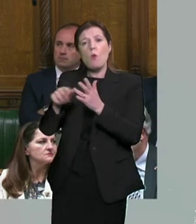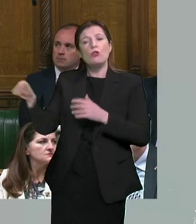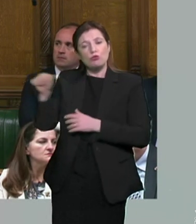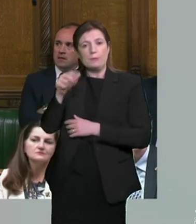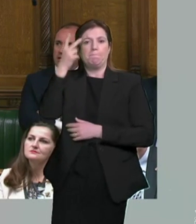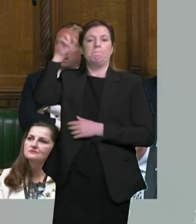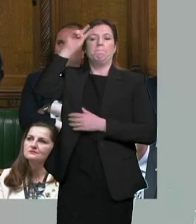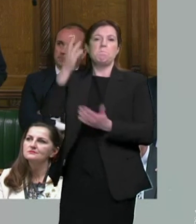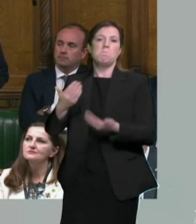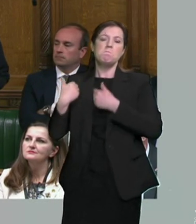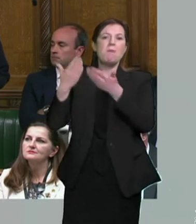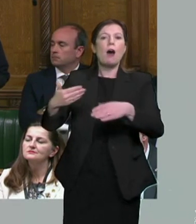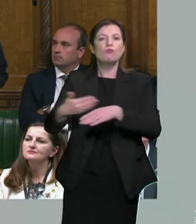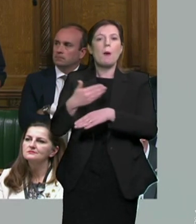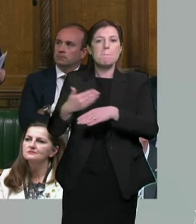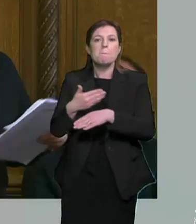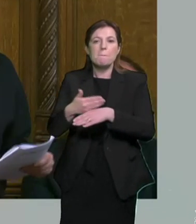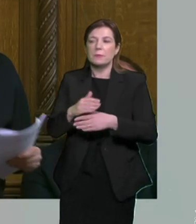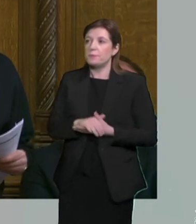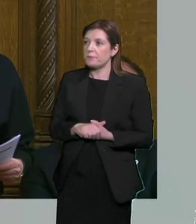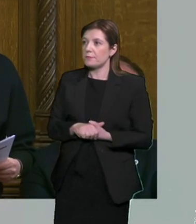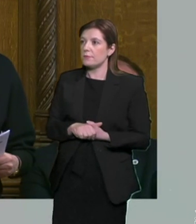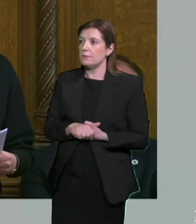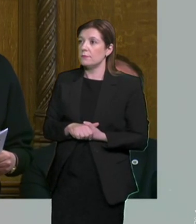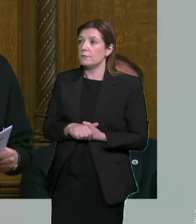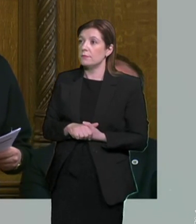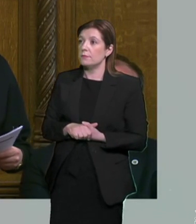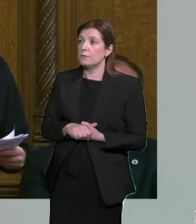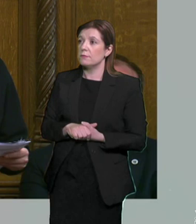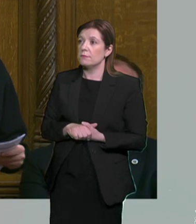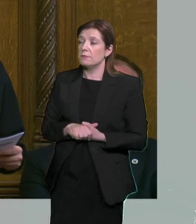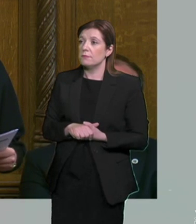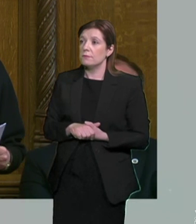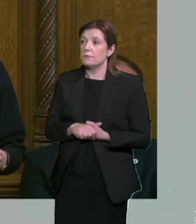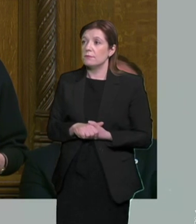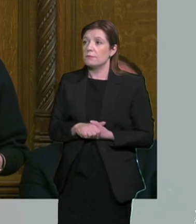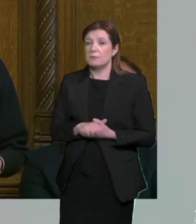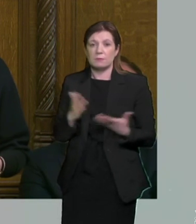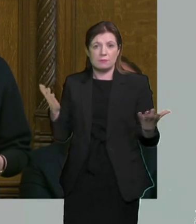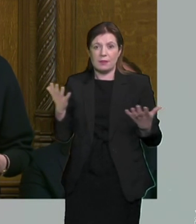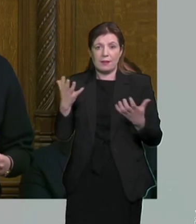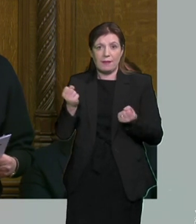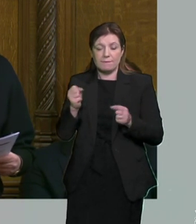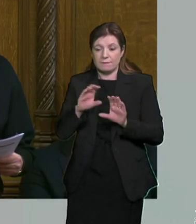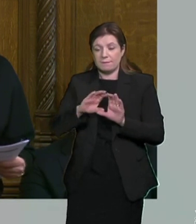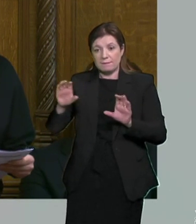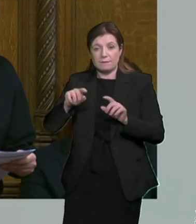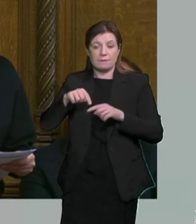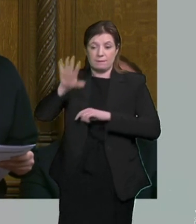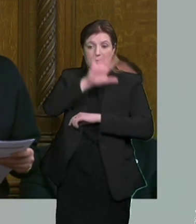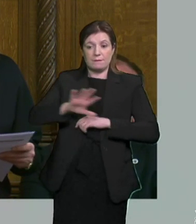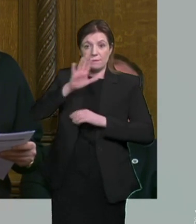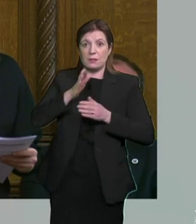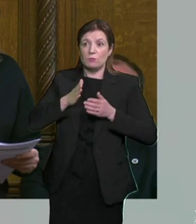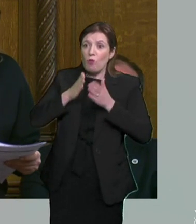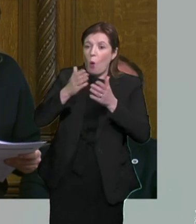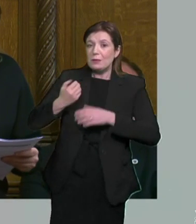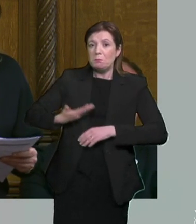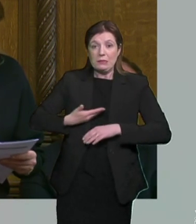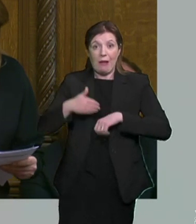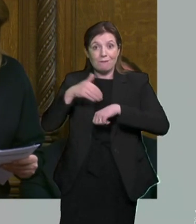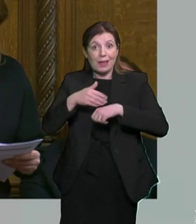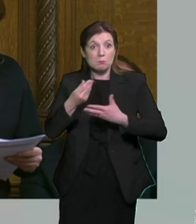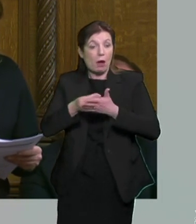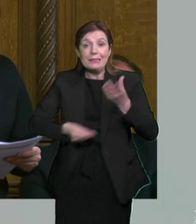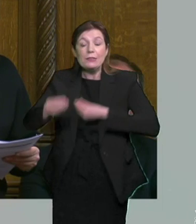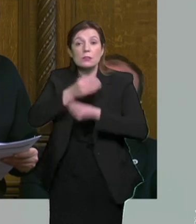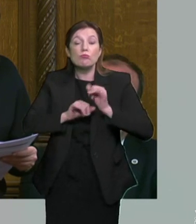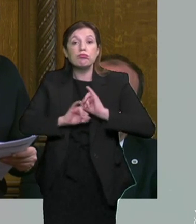Dover and Kent are already badly affected by this business, including on the roads and in the business community.